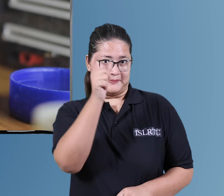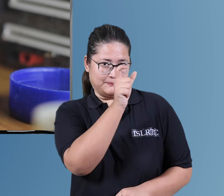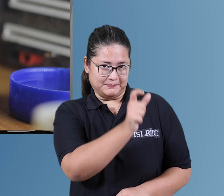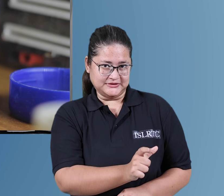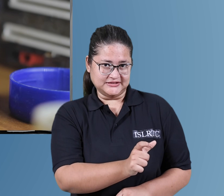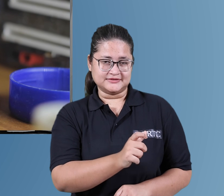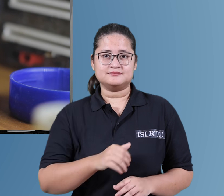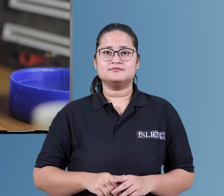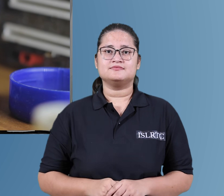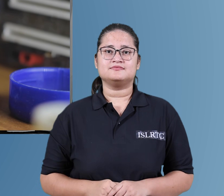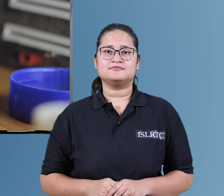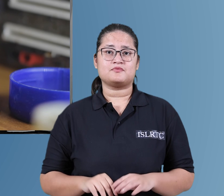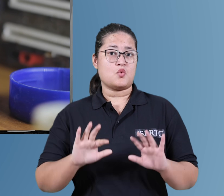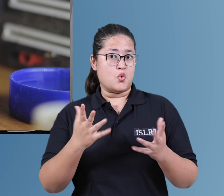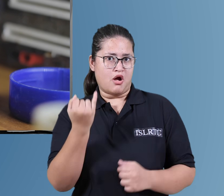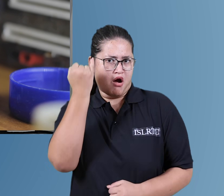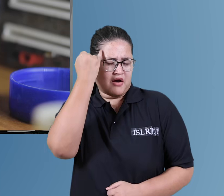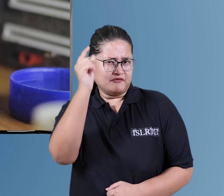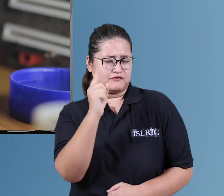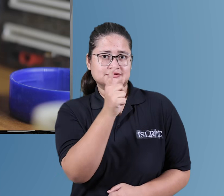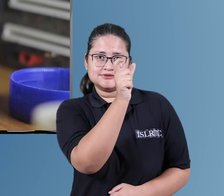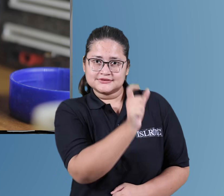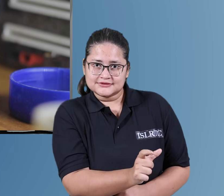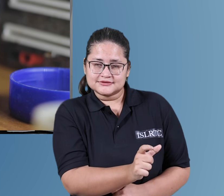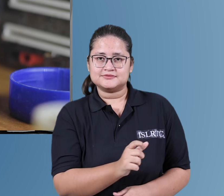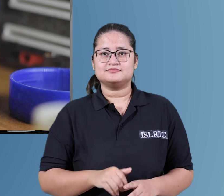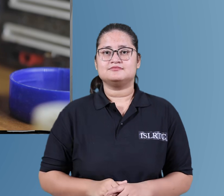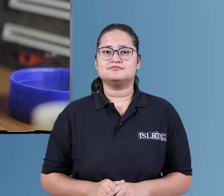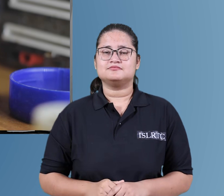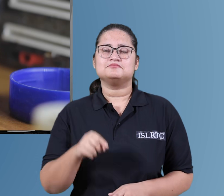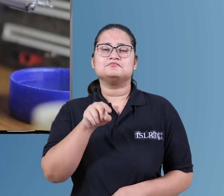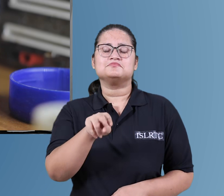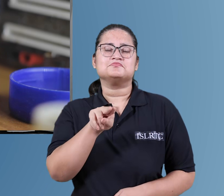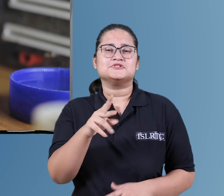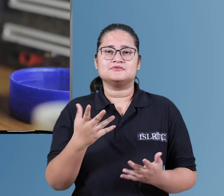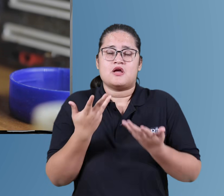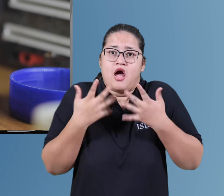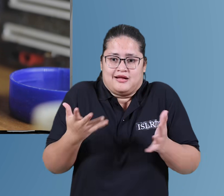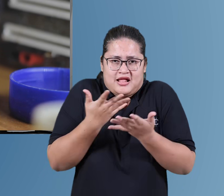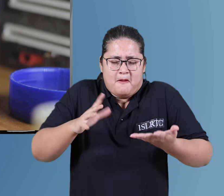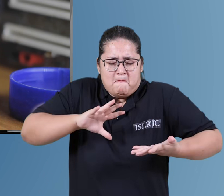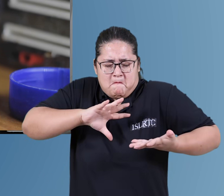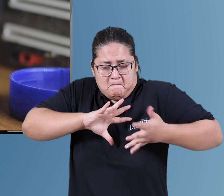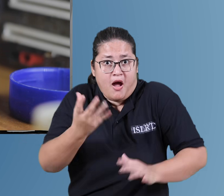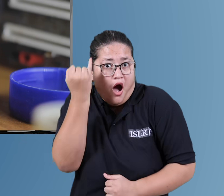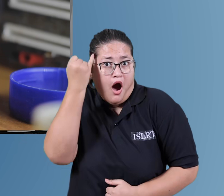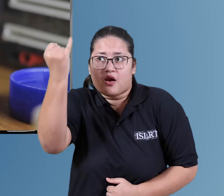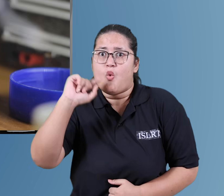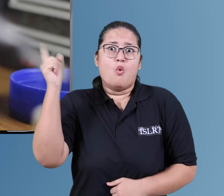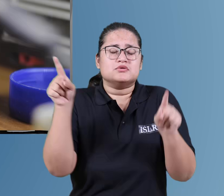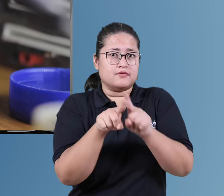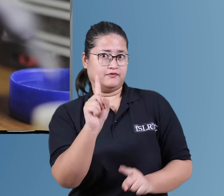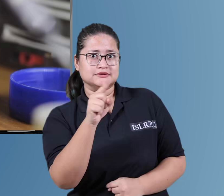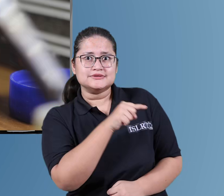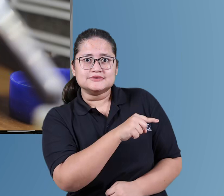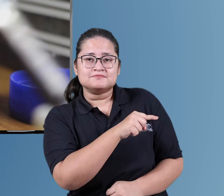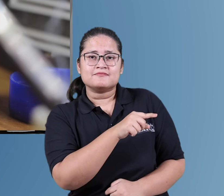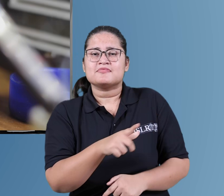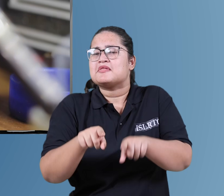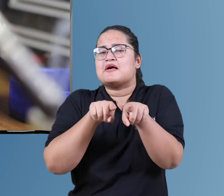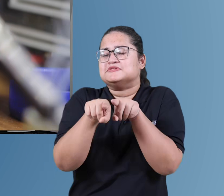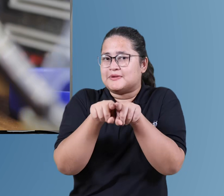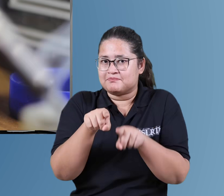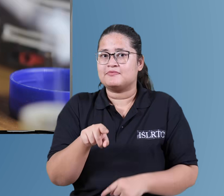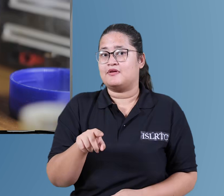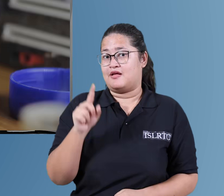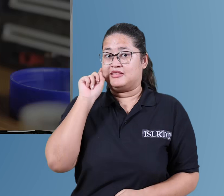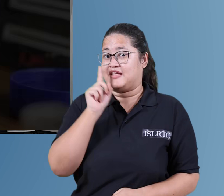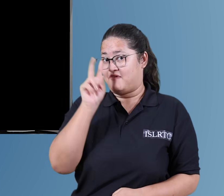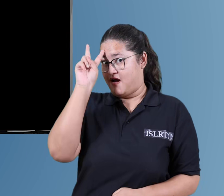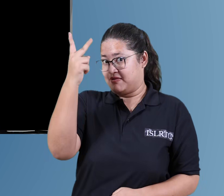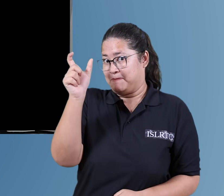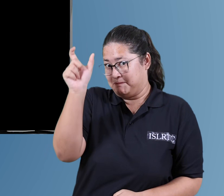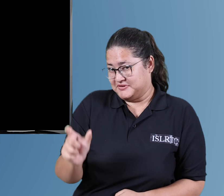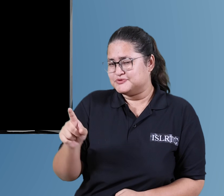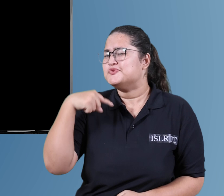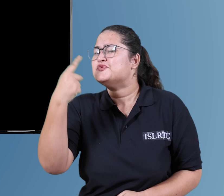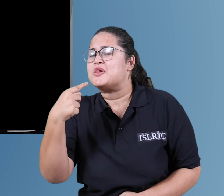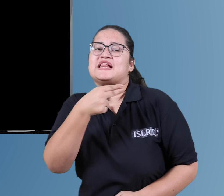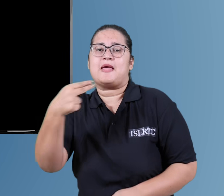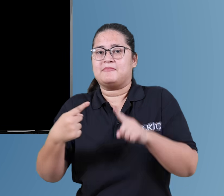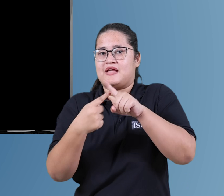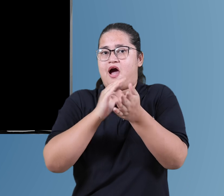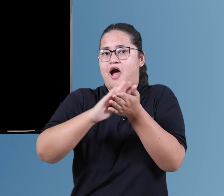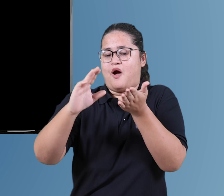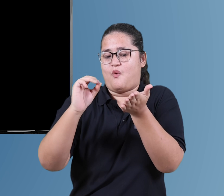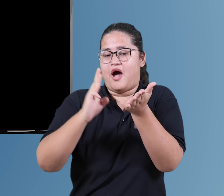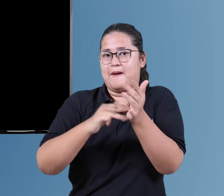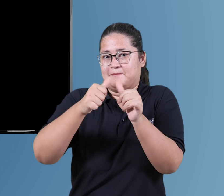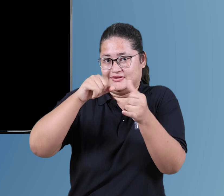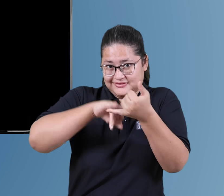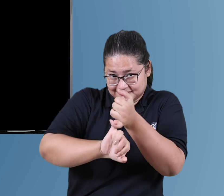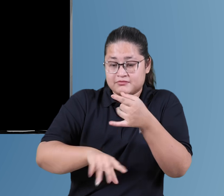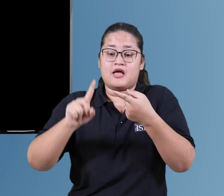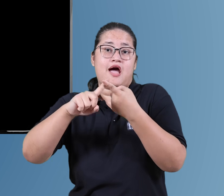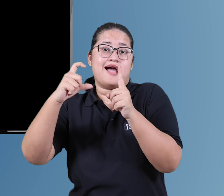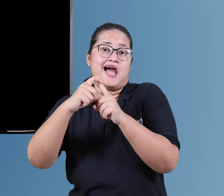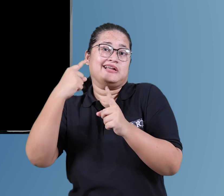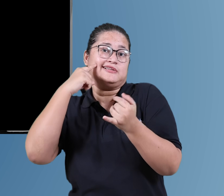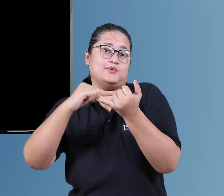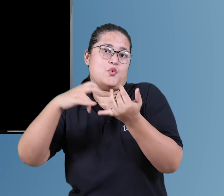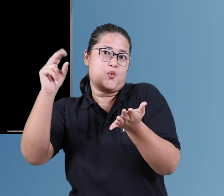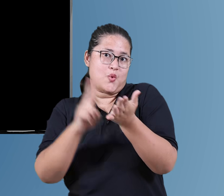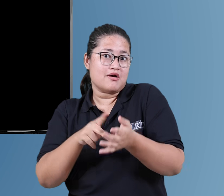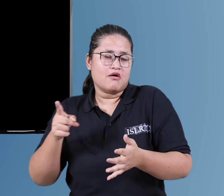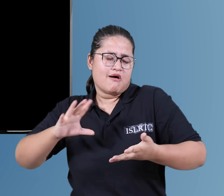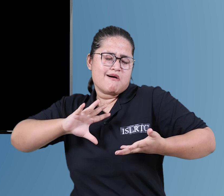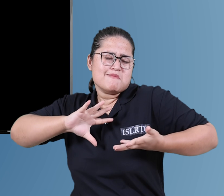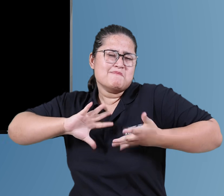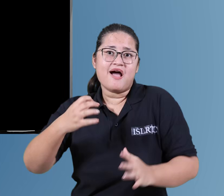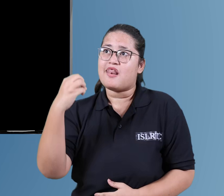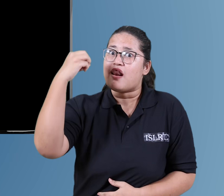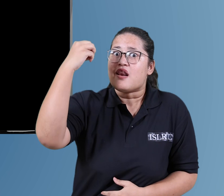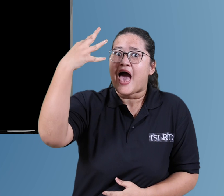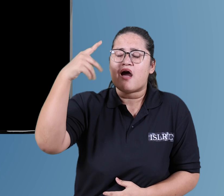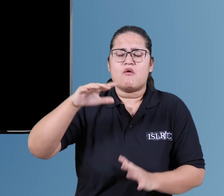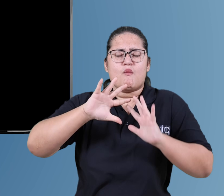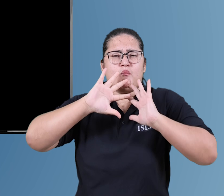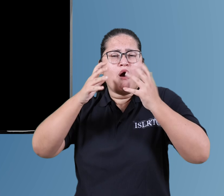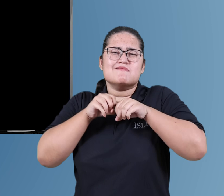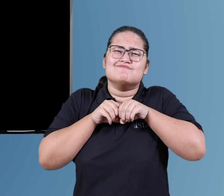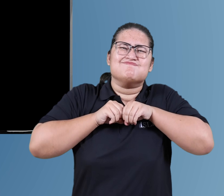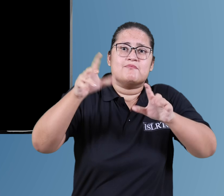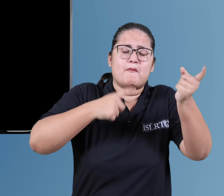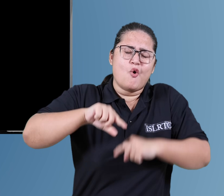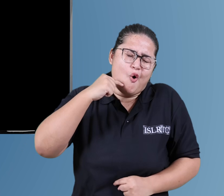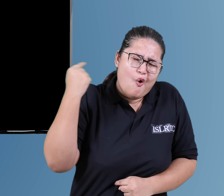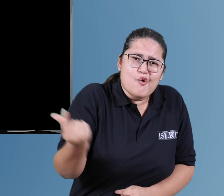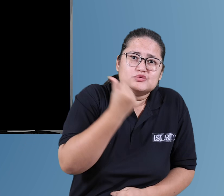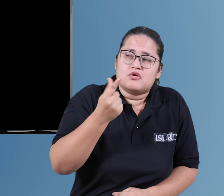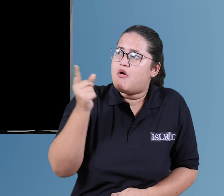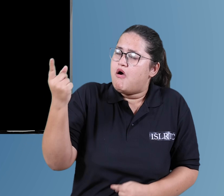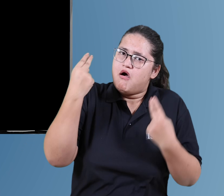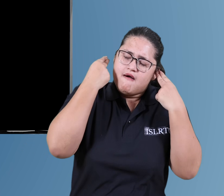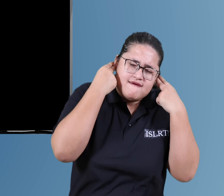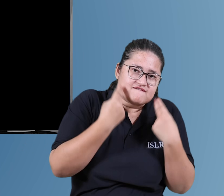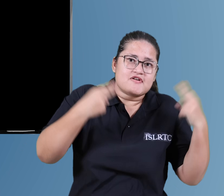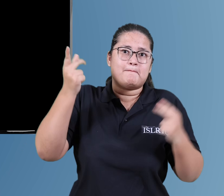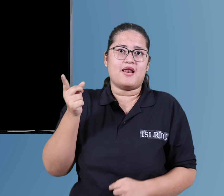Inventor “Inventor” is someone who creates or designs something new. For example, Thomas Edison is a famous inventor known for inventing the electric light bulb, which transformed how people live and work by providing a reliable source of artificial light.